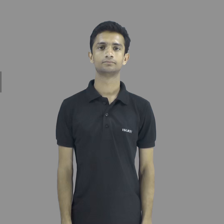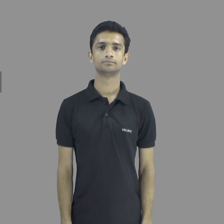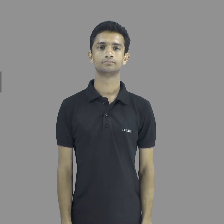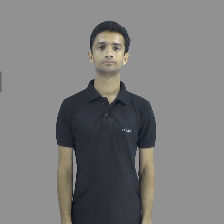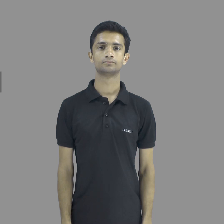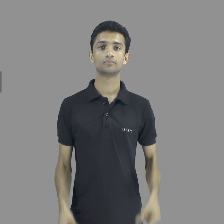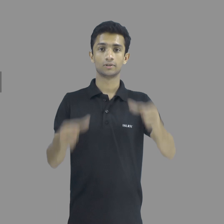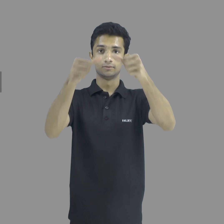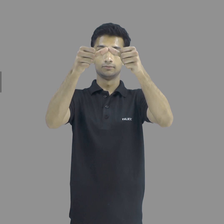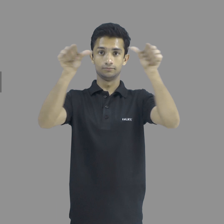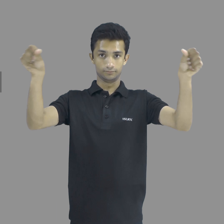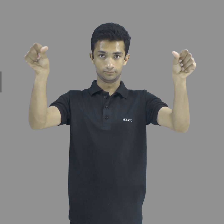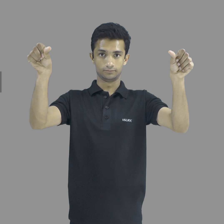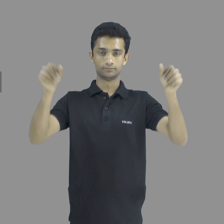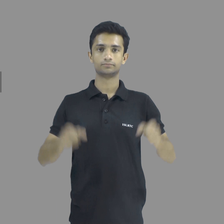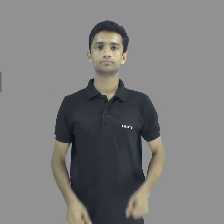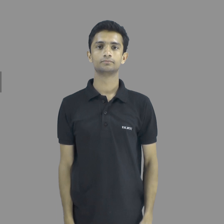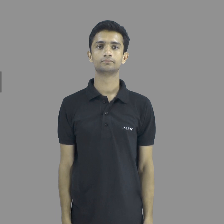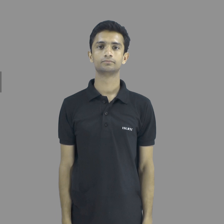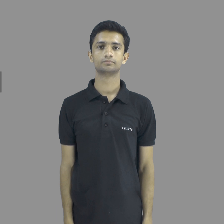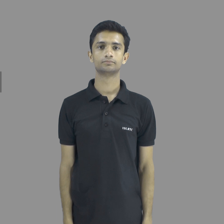Tape